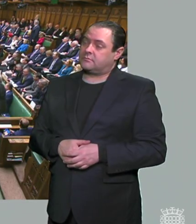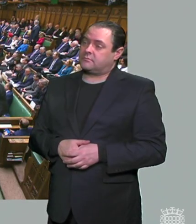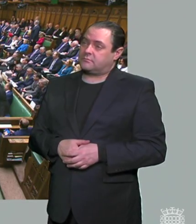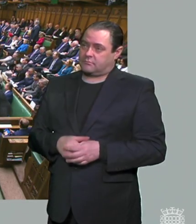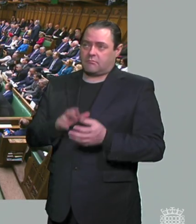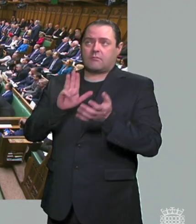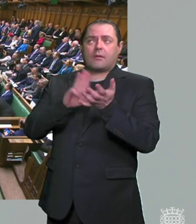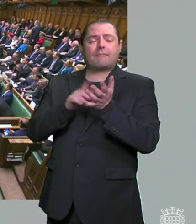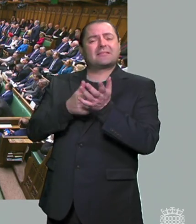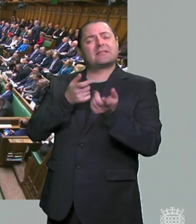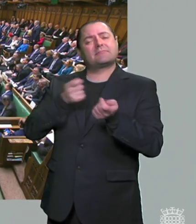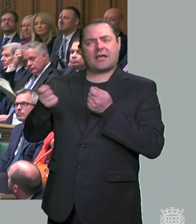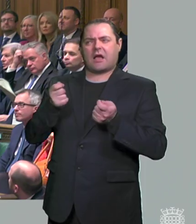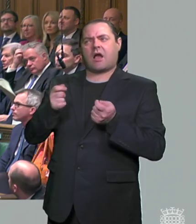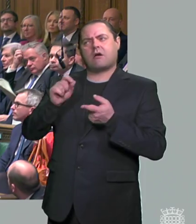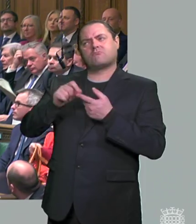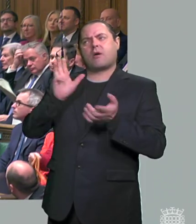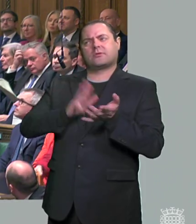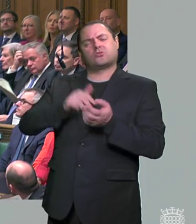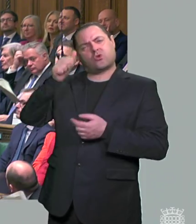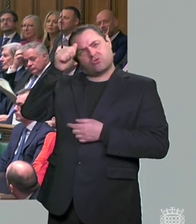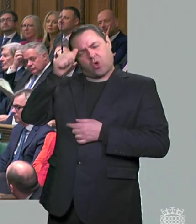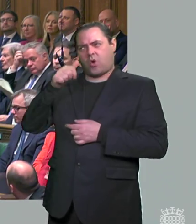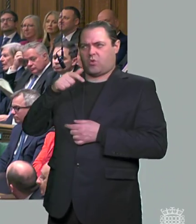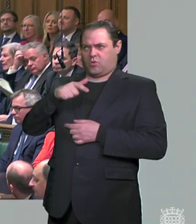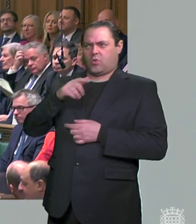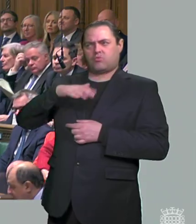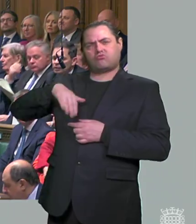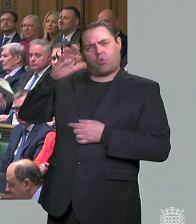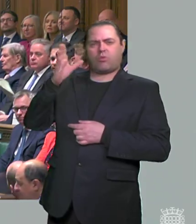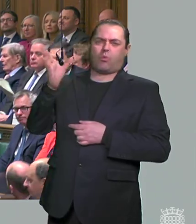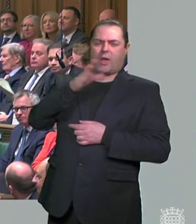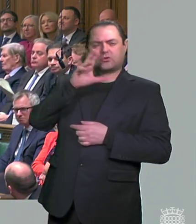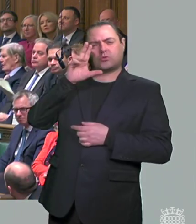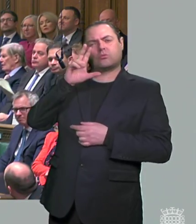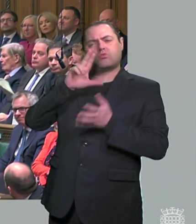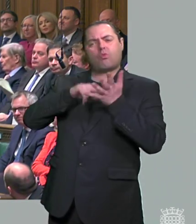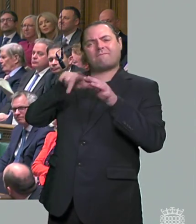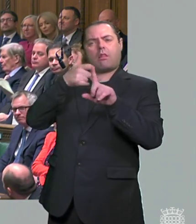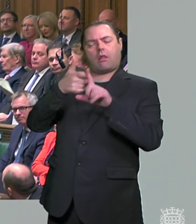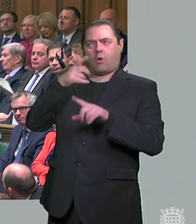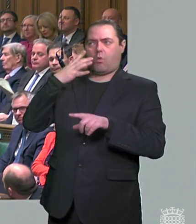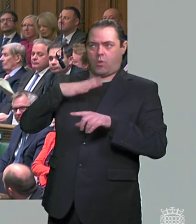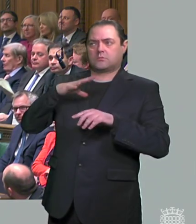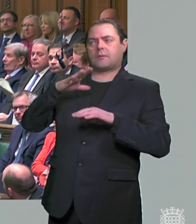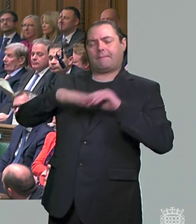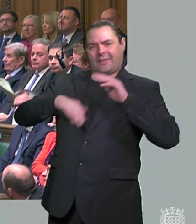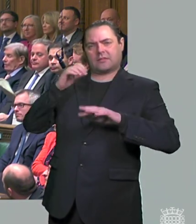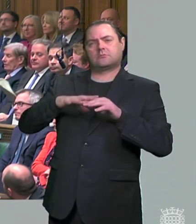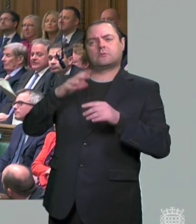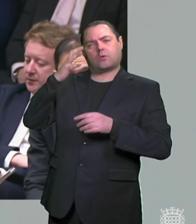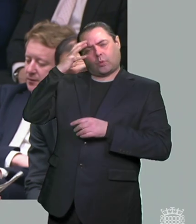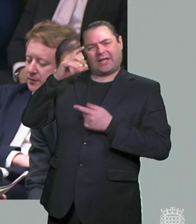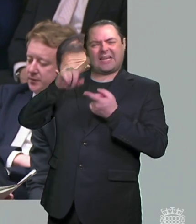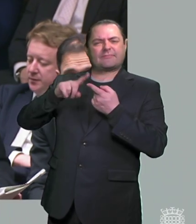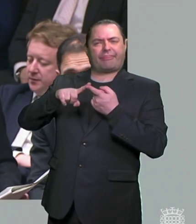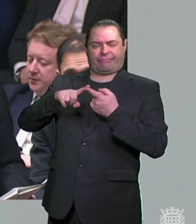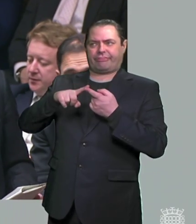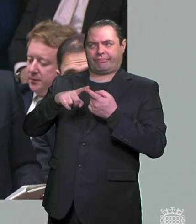The Prime Minister will be well aware of the dogged campaign of my honourable Friend the Member for North West Norfolk for a rebuild of the Queen Elizabeth Hospital in King’s Lynn.